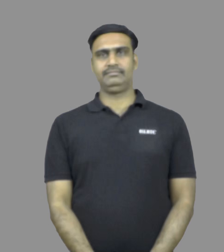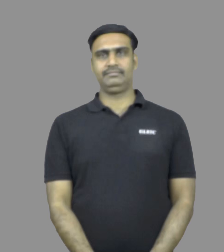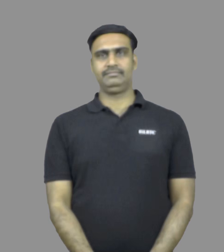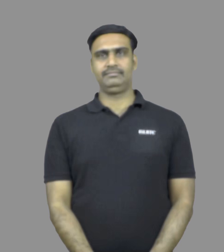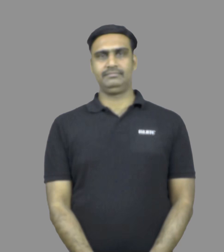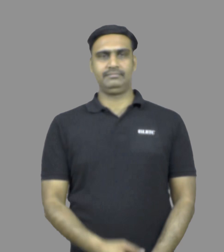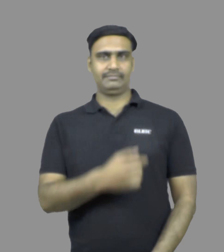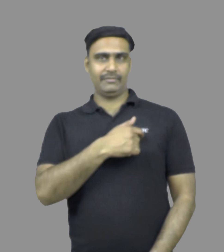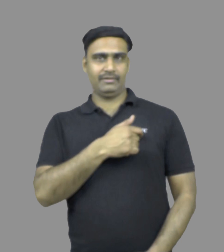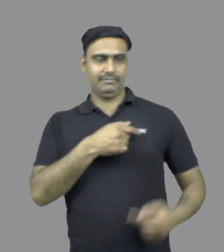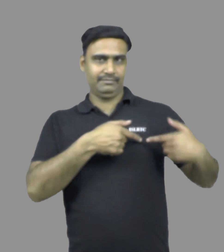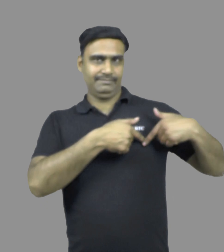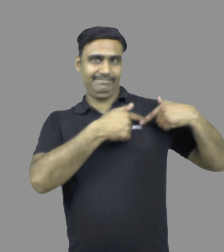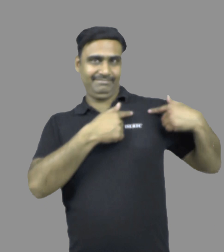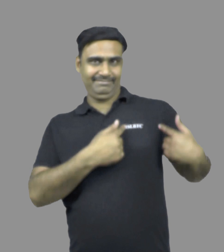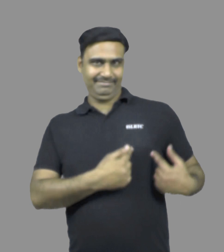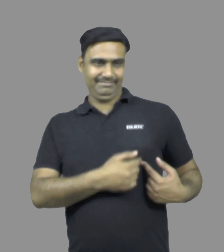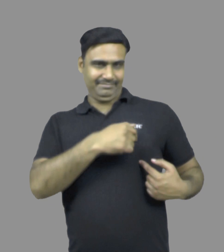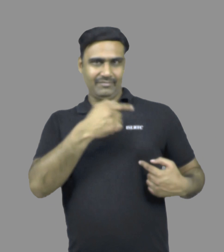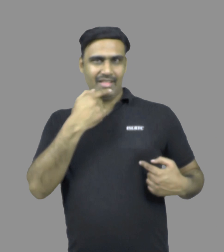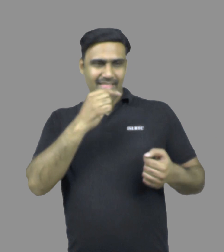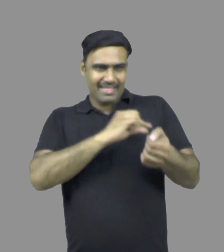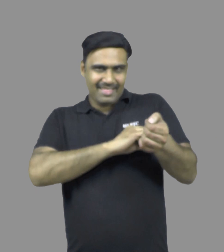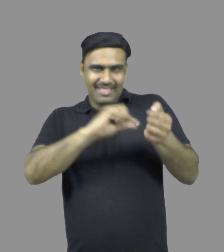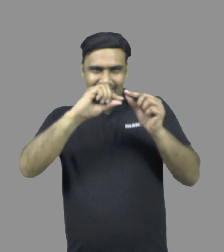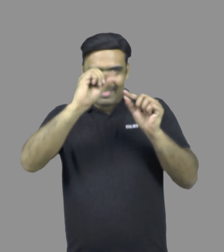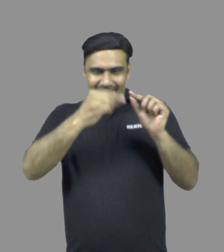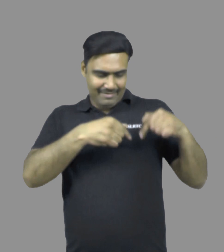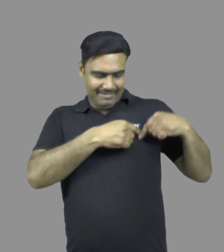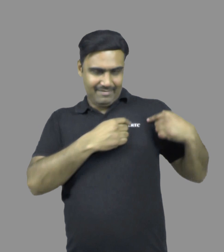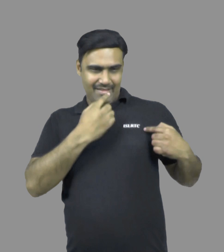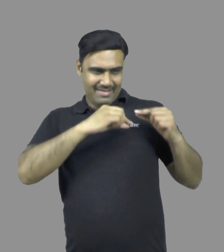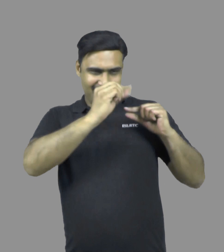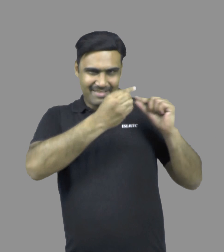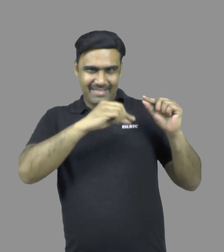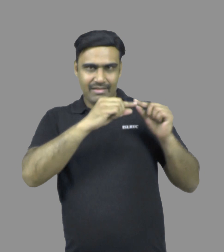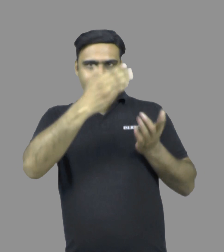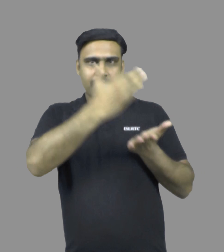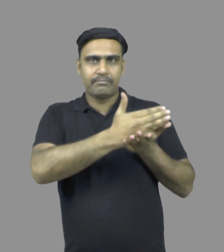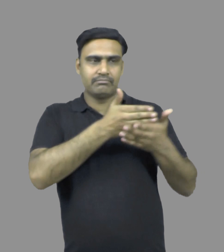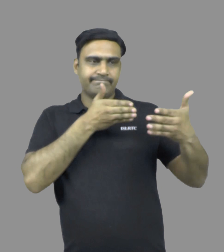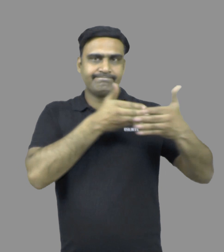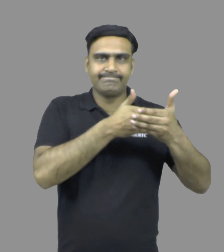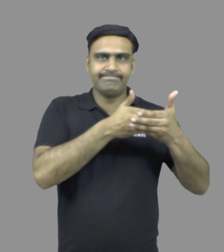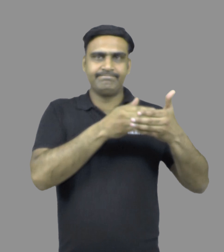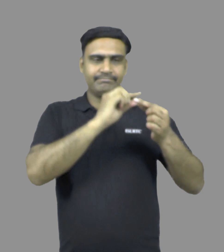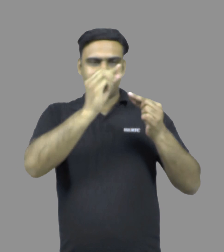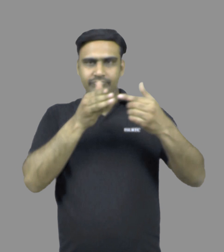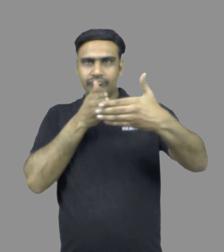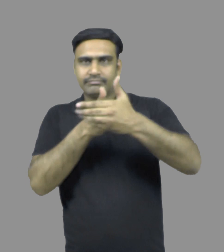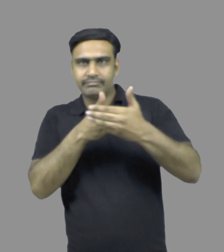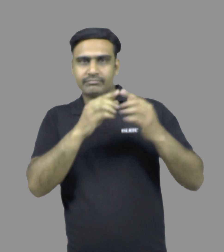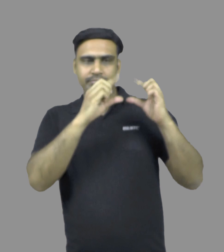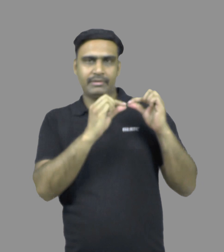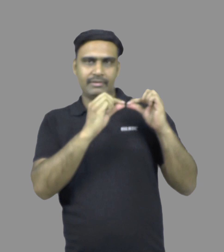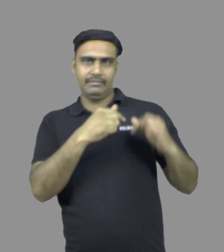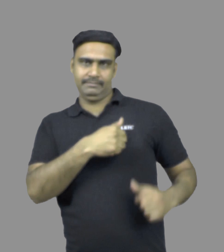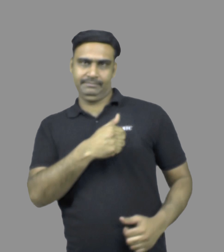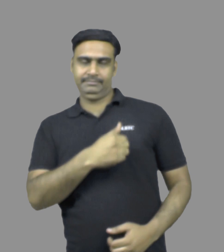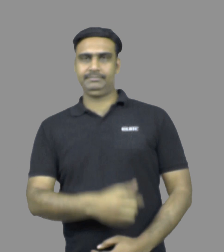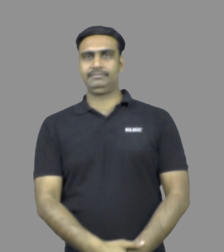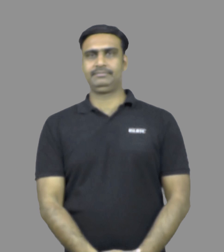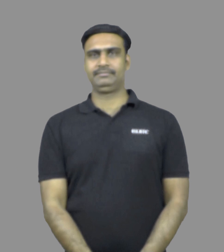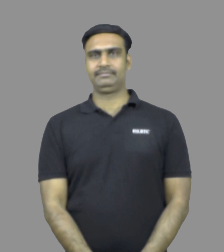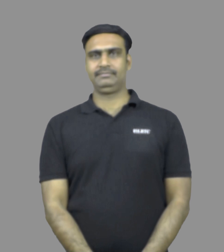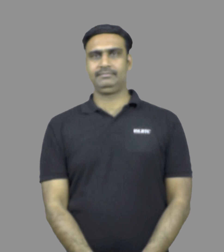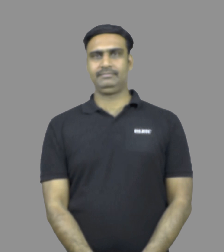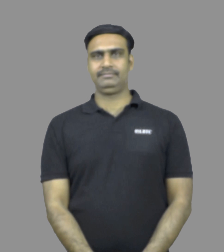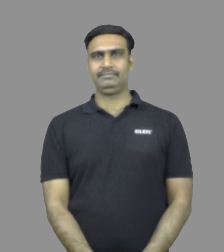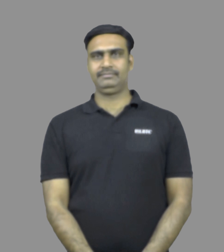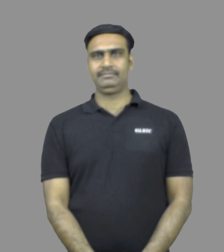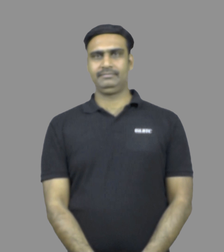Heart Block